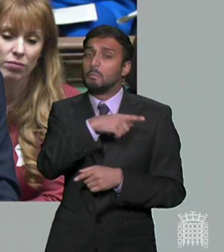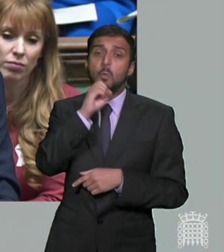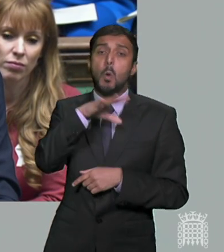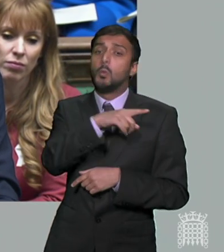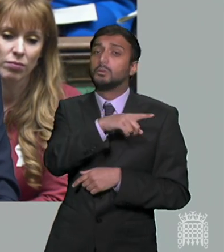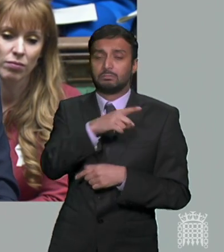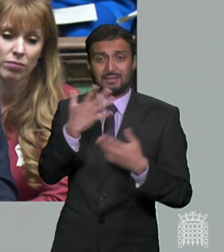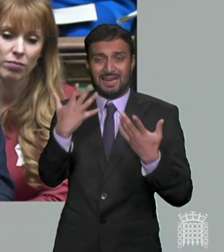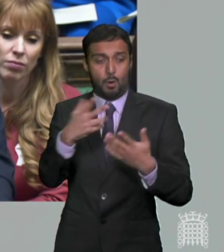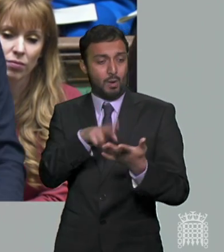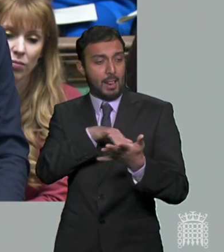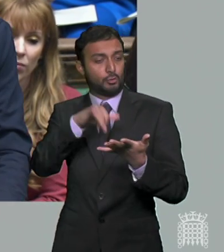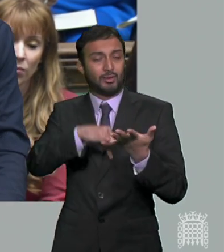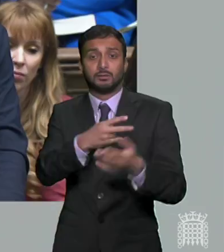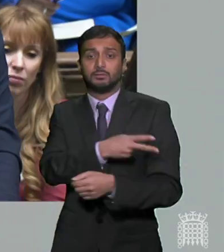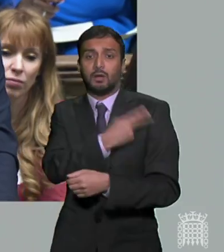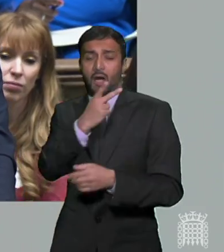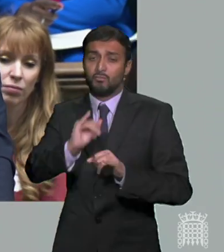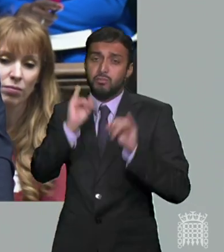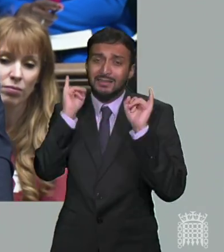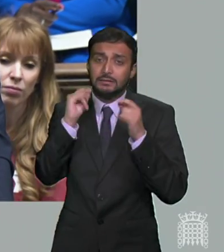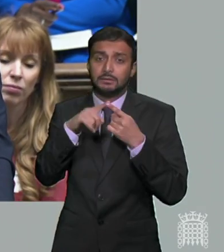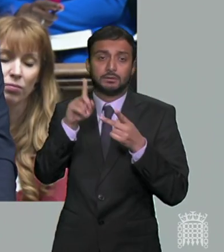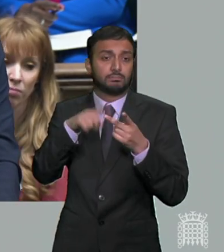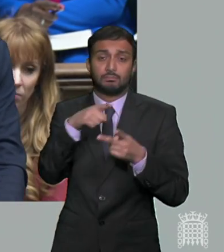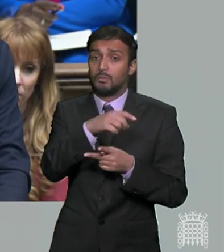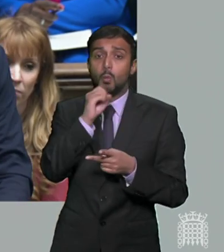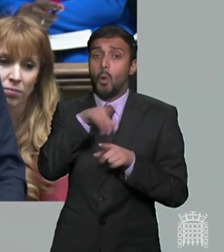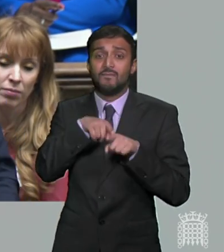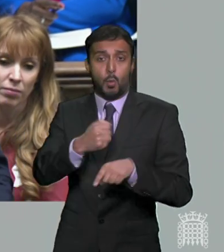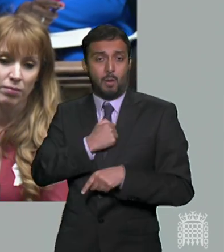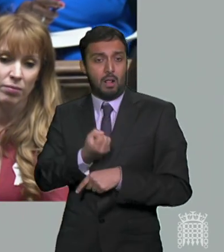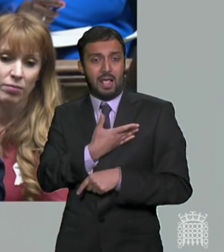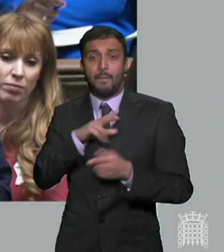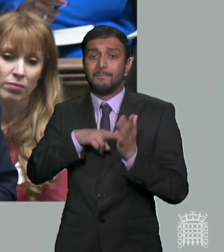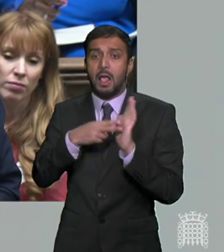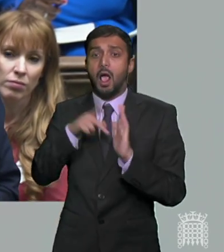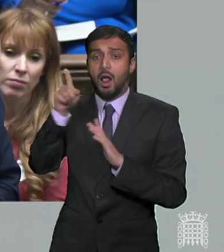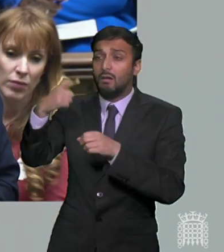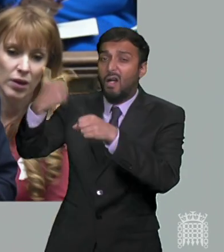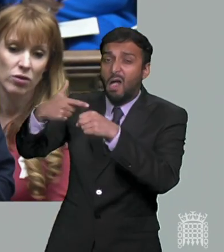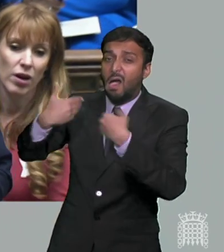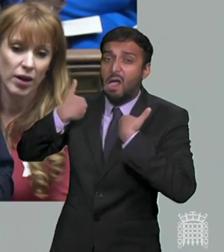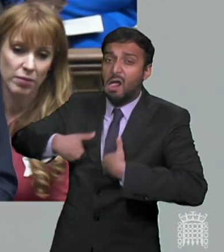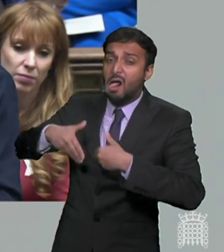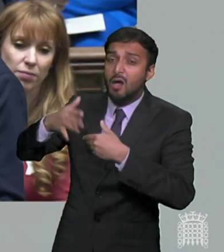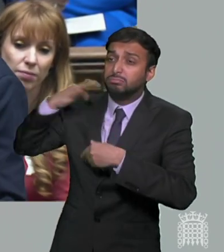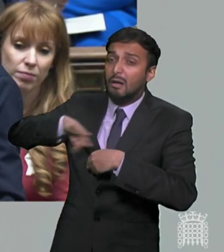He will not follow Labour’s plan to make oil and gas giants pay their fair share—instead, he hammers working people.